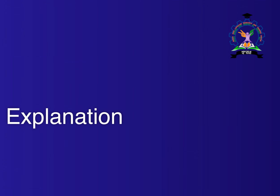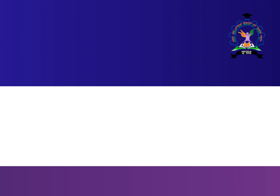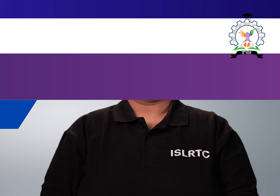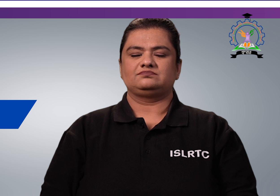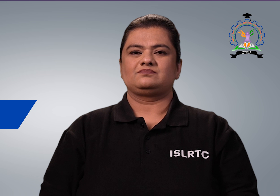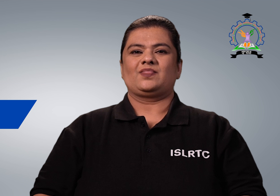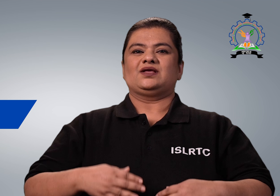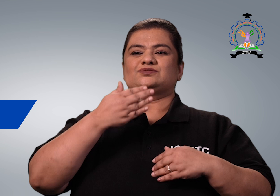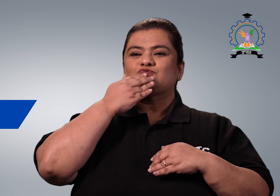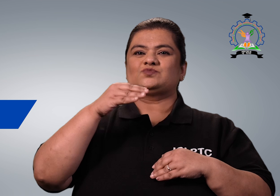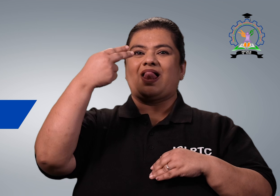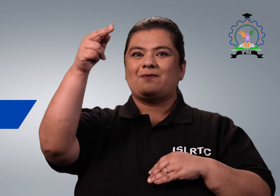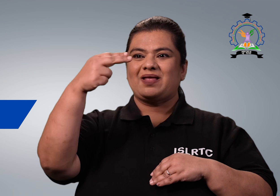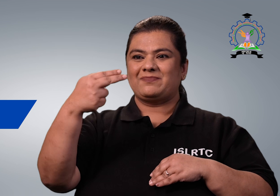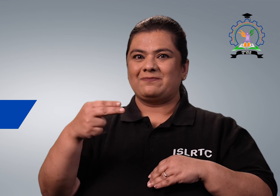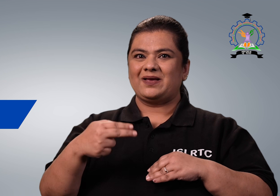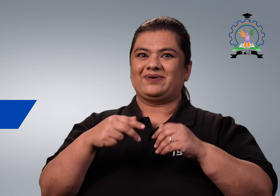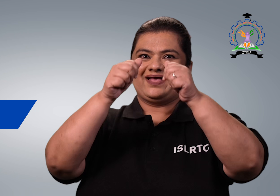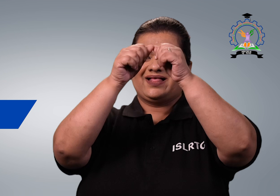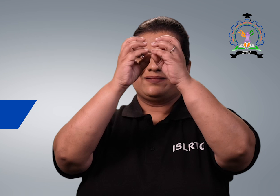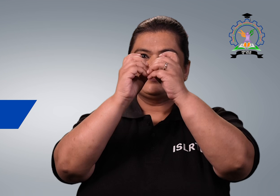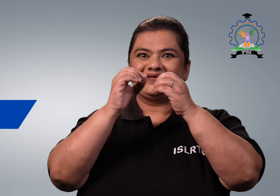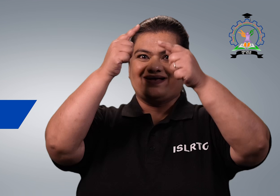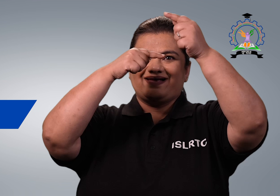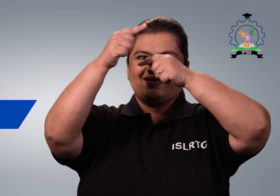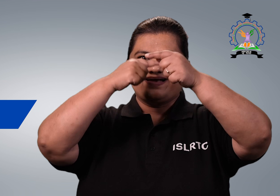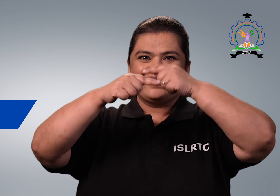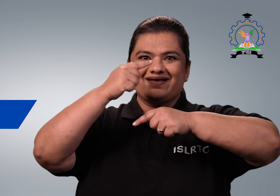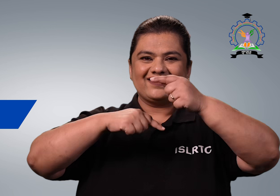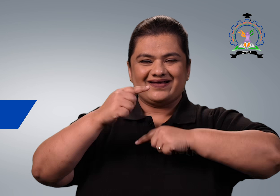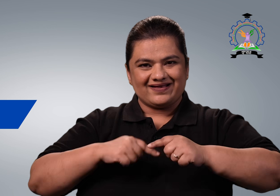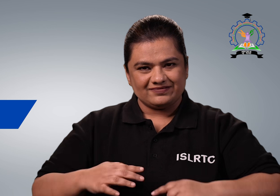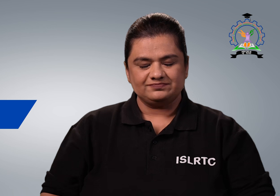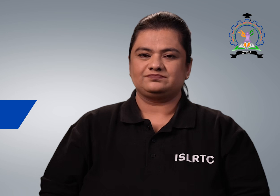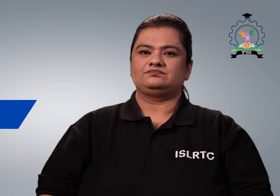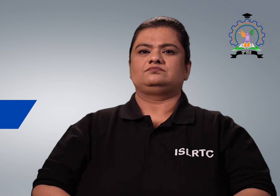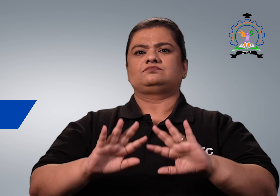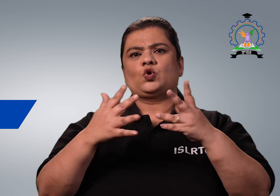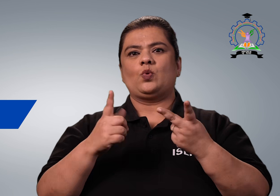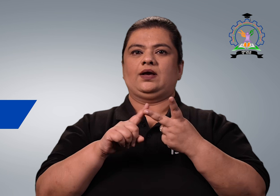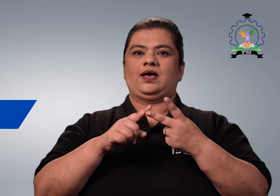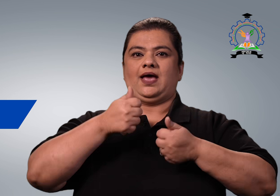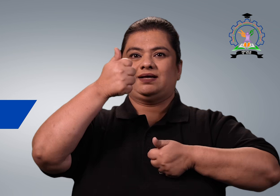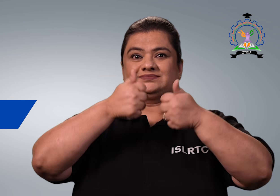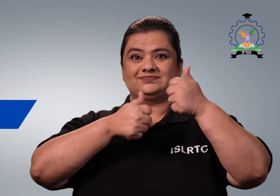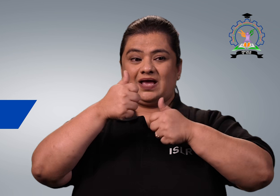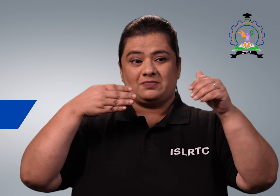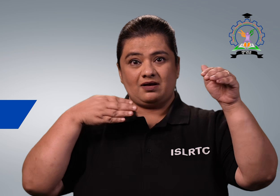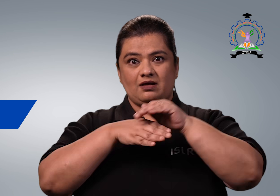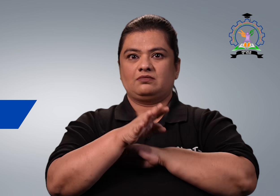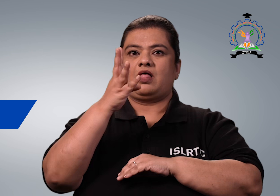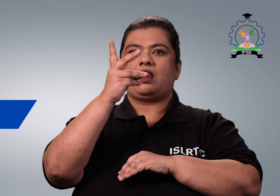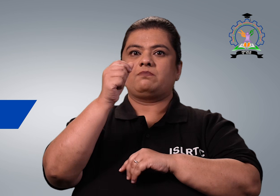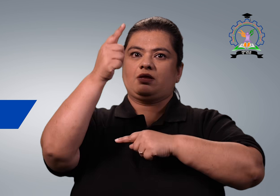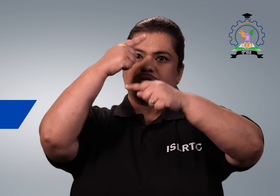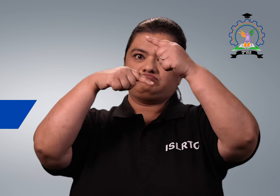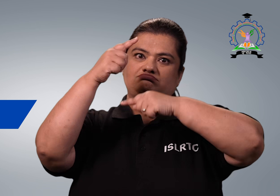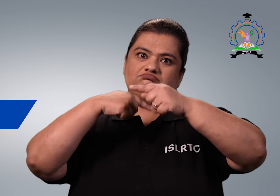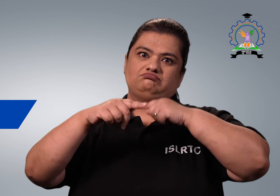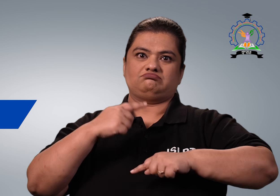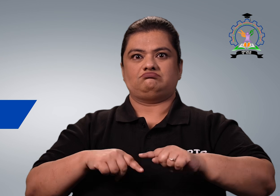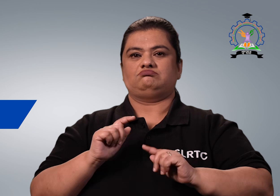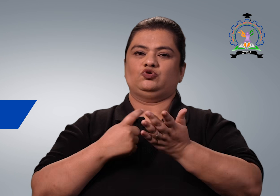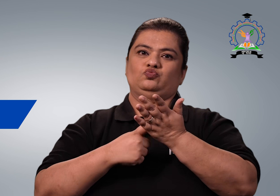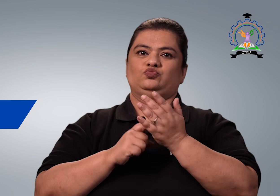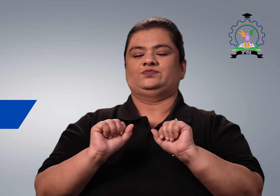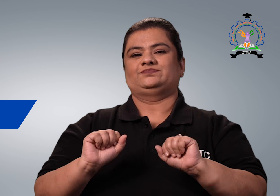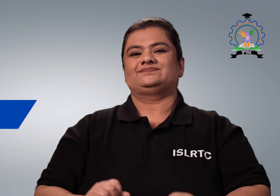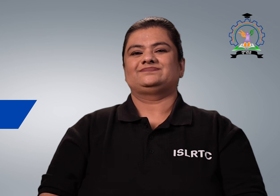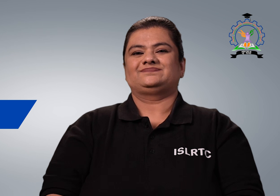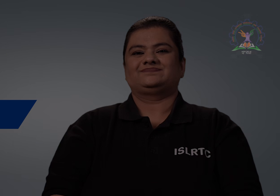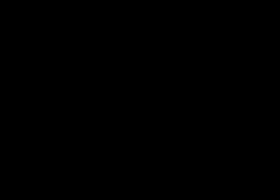The number assigned to students, based on the alphabetical order of their names. In exams, a roll number is a unique number given to each student